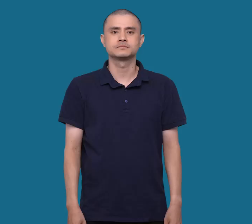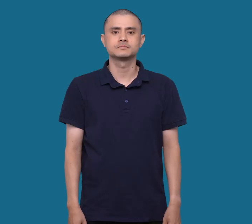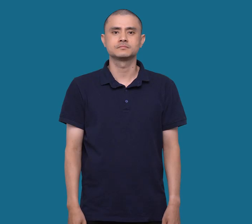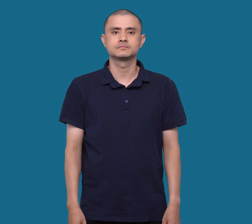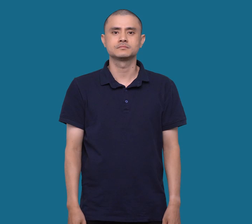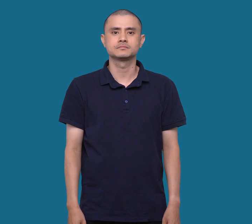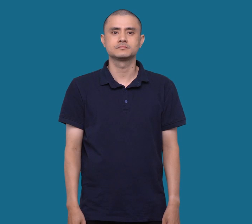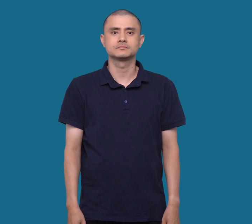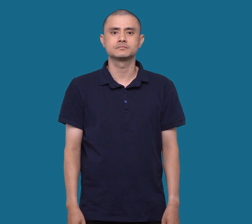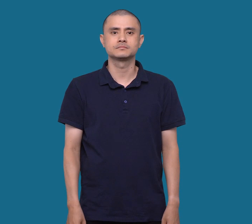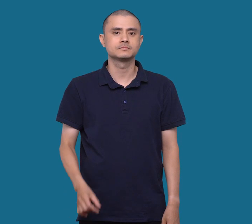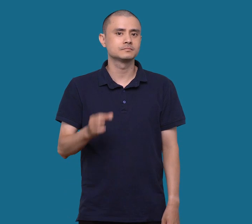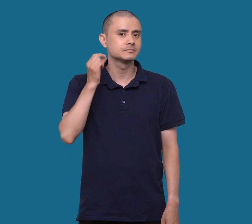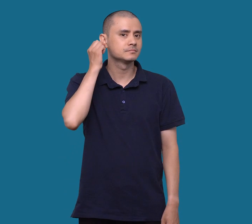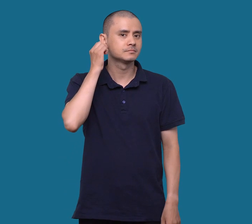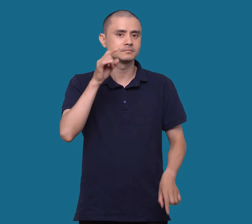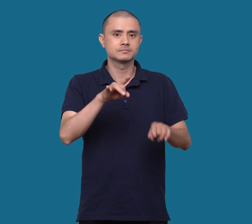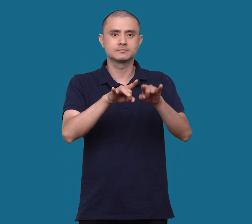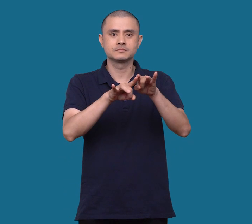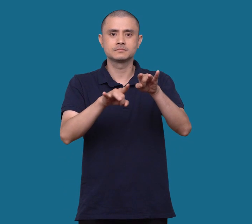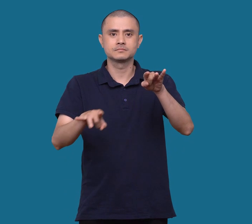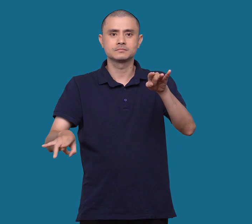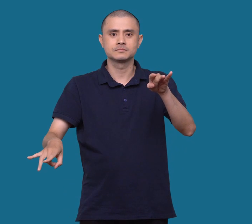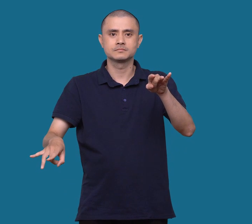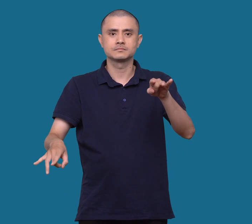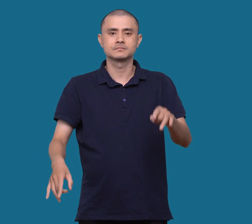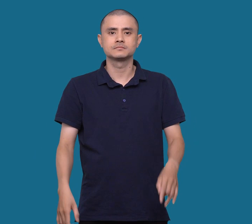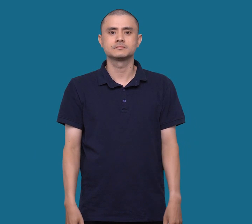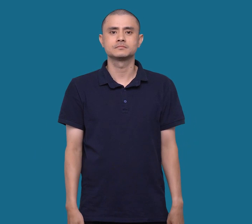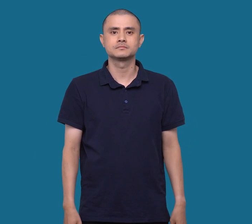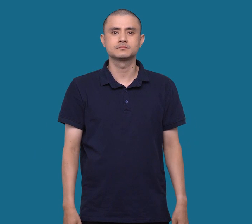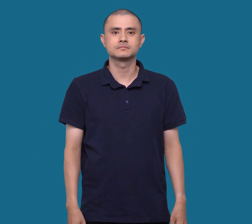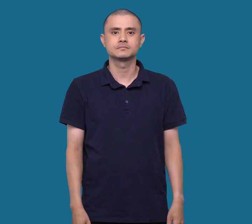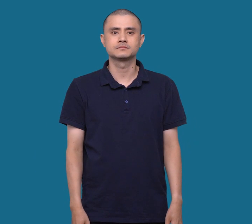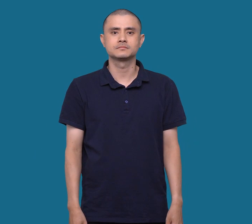chị họ